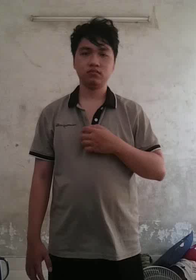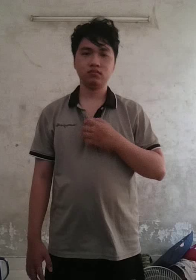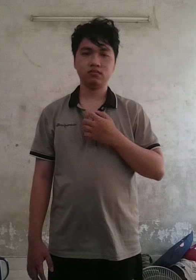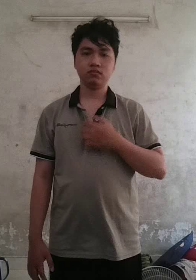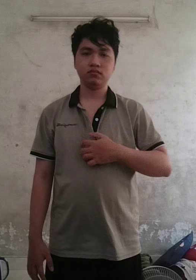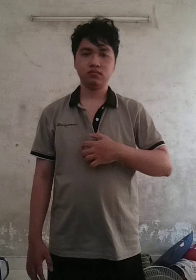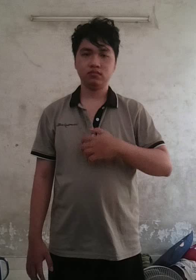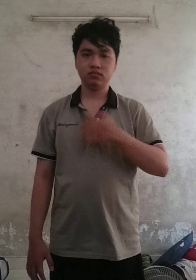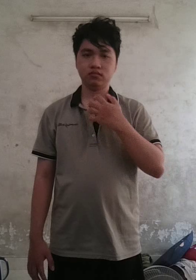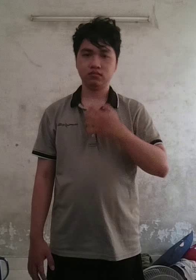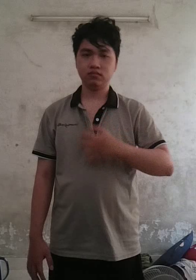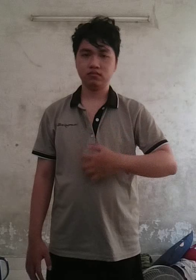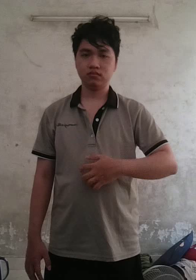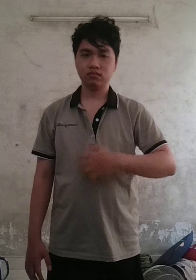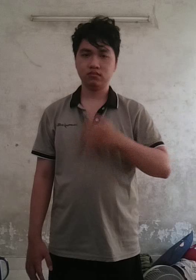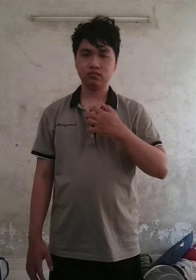ghen